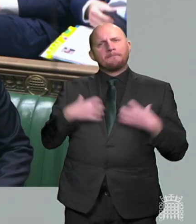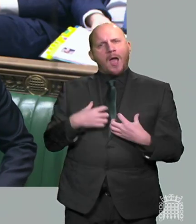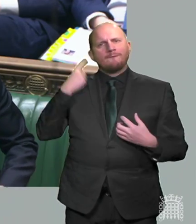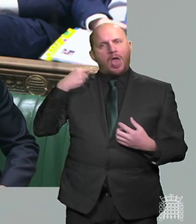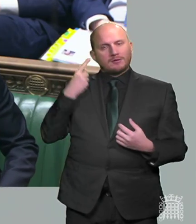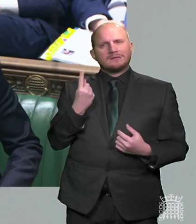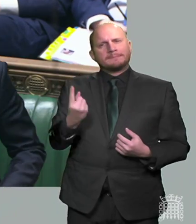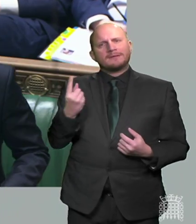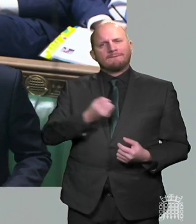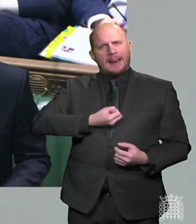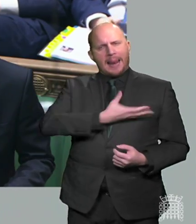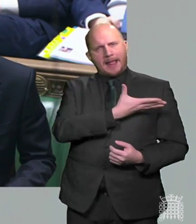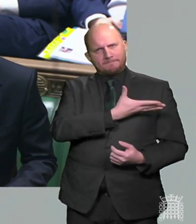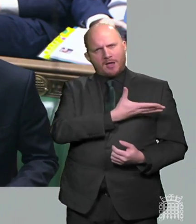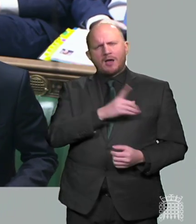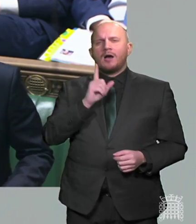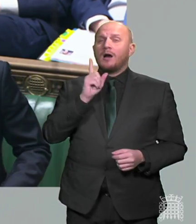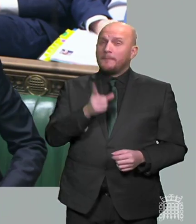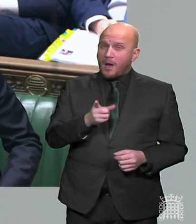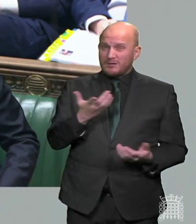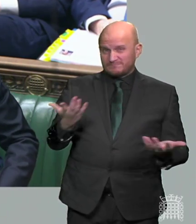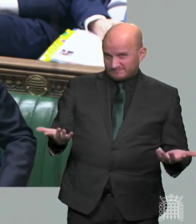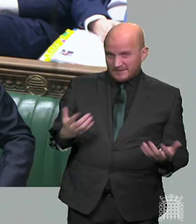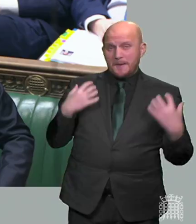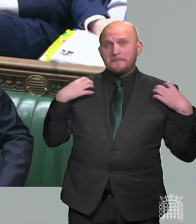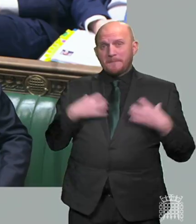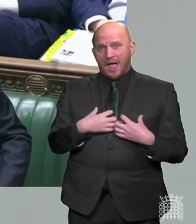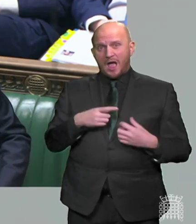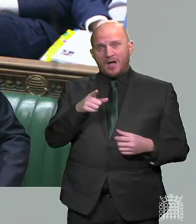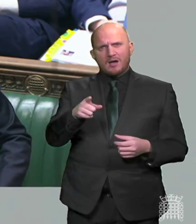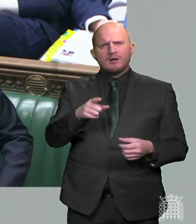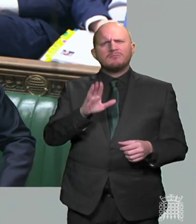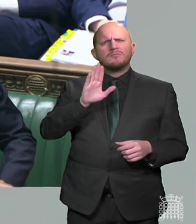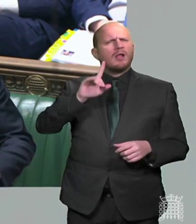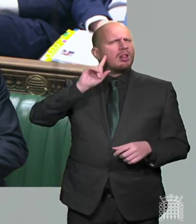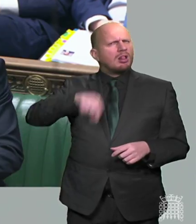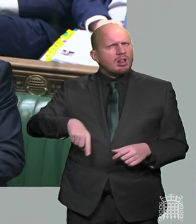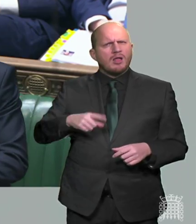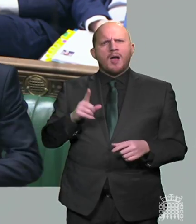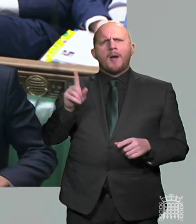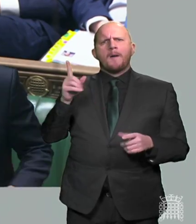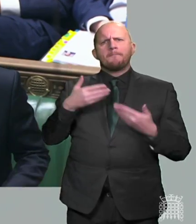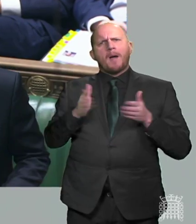It is disappointing that the Mayor, backed by the Leader of the Opposition, is choosing not to listen to the public.